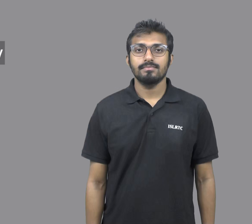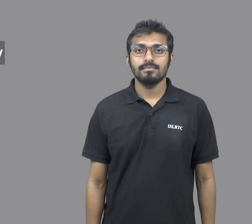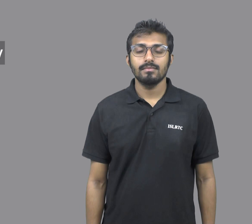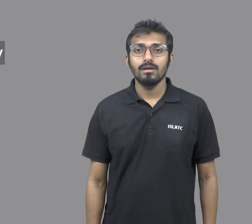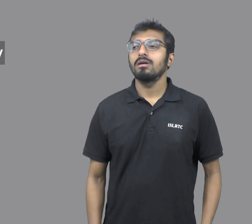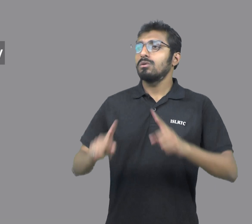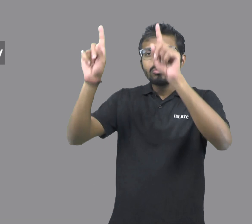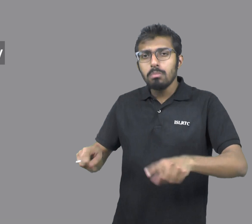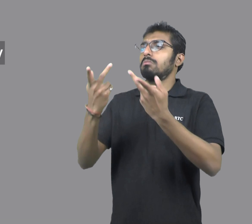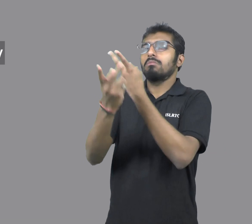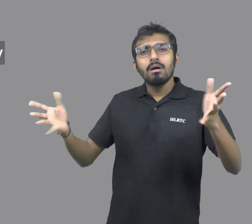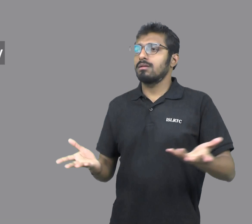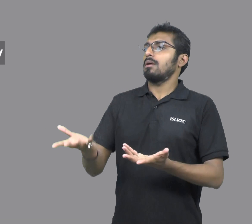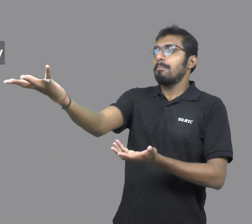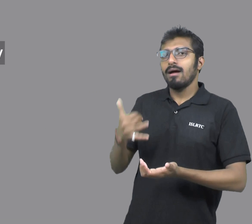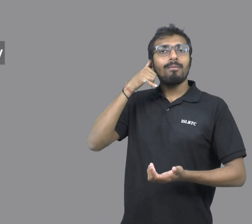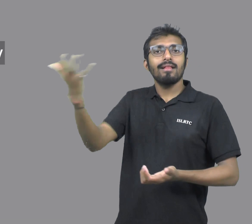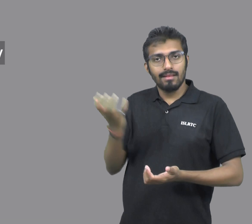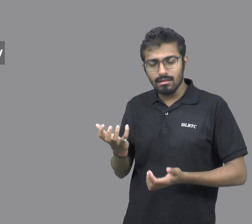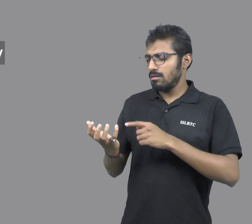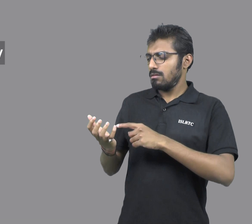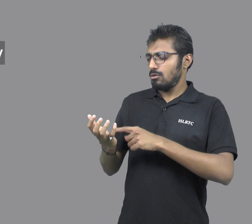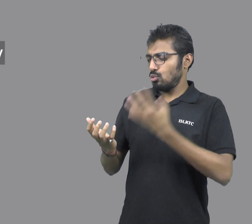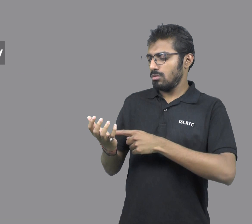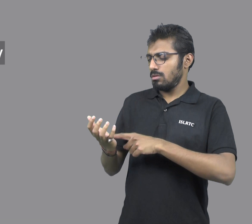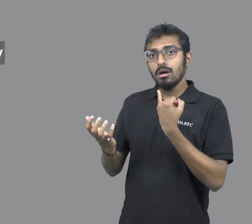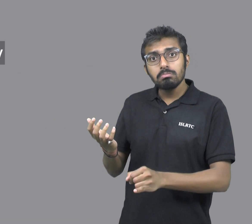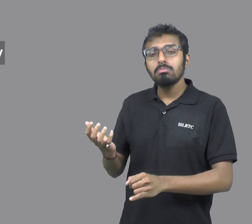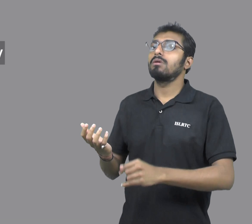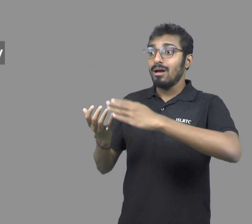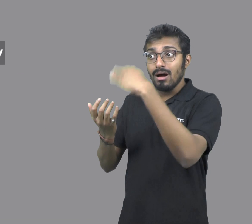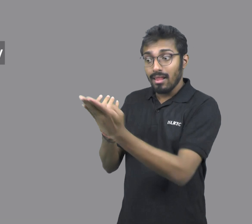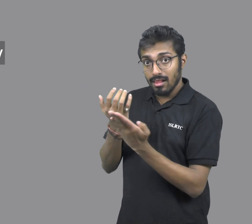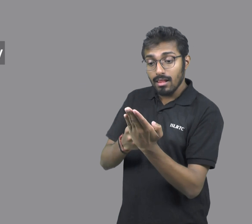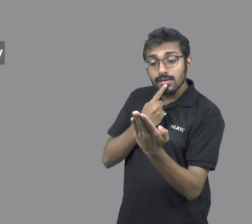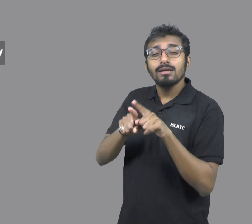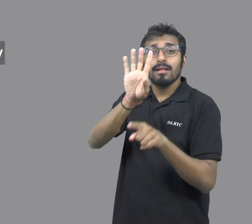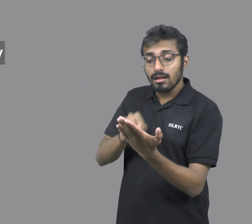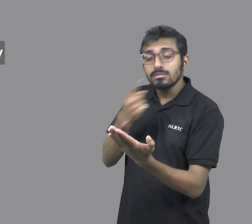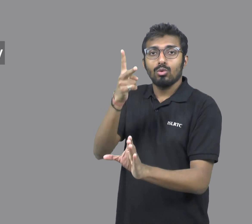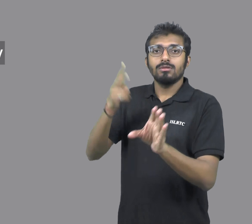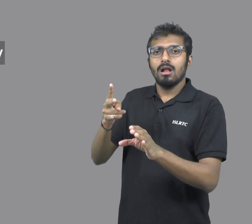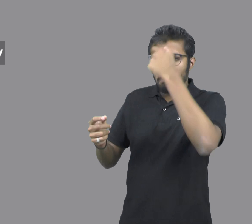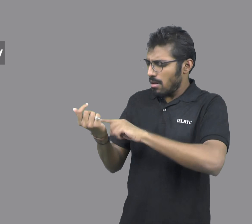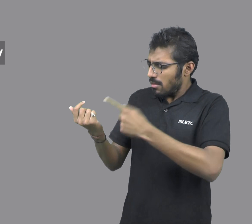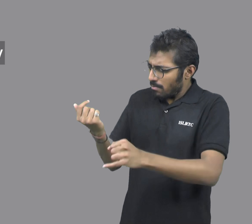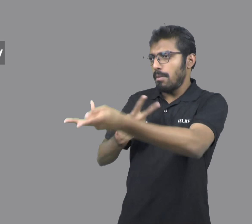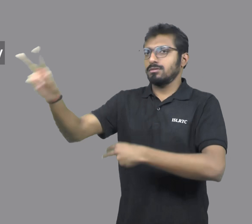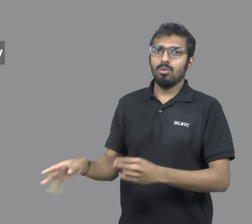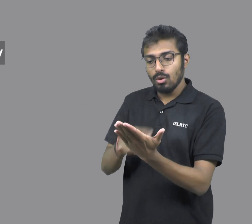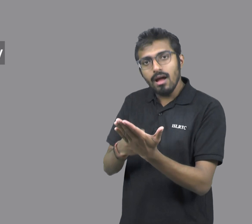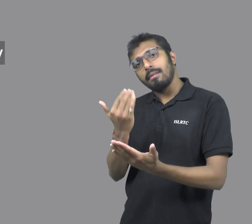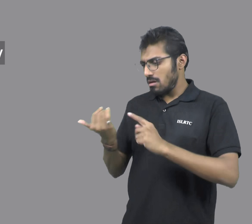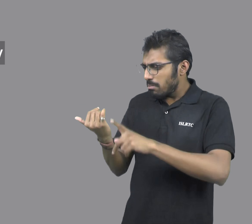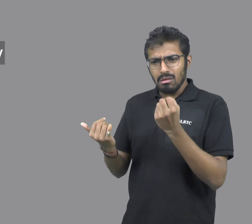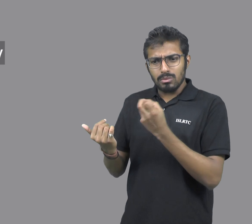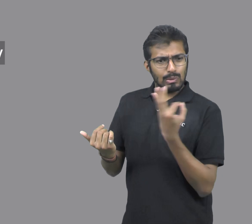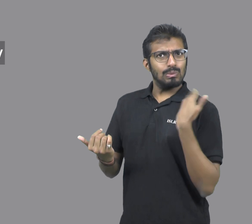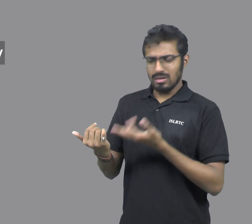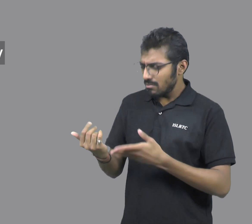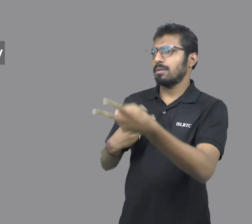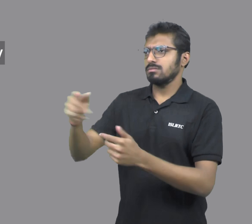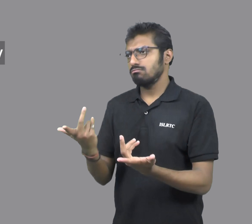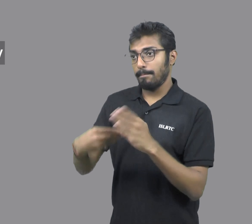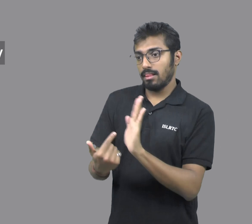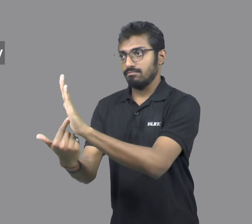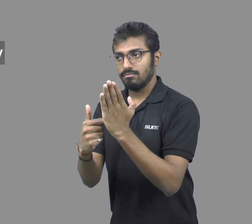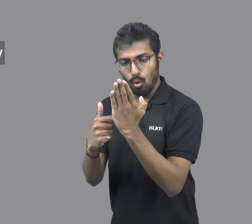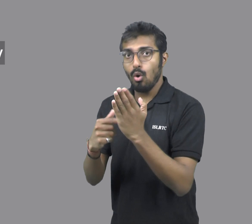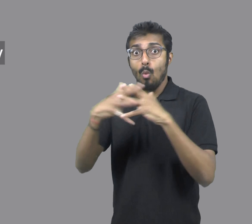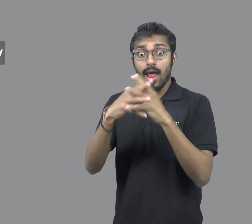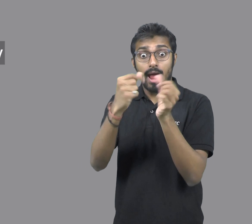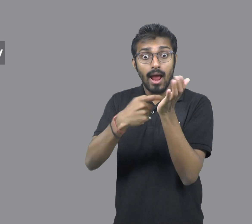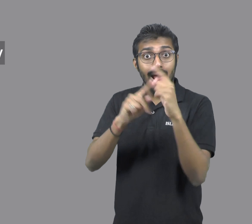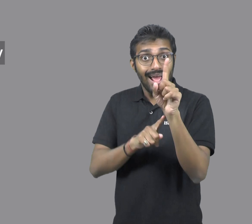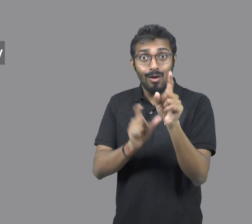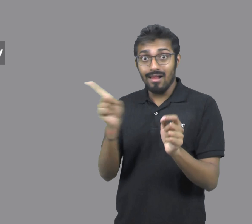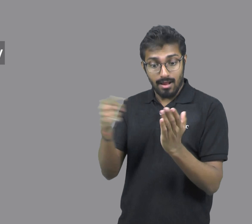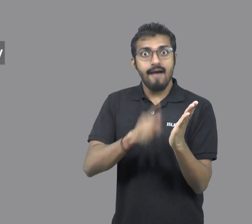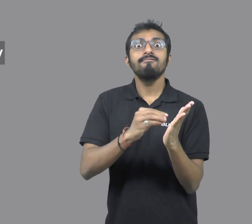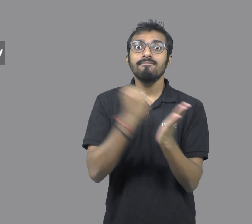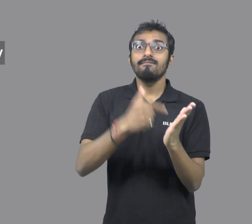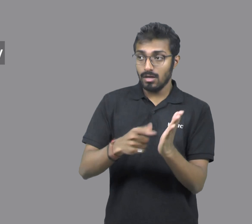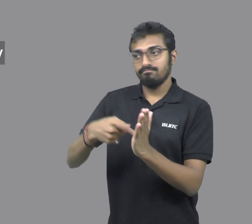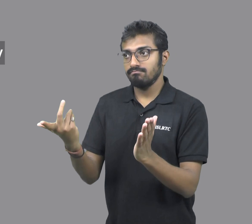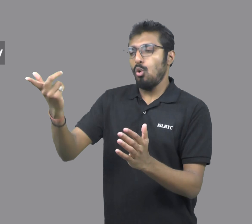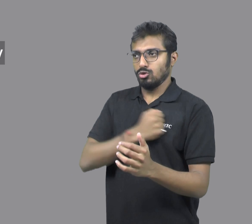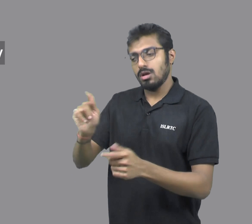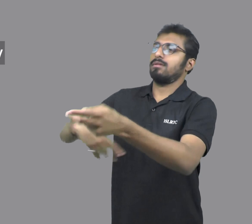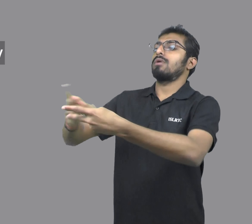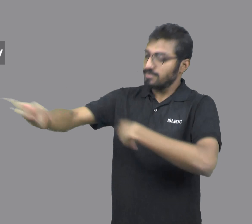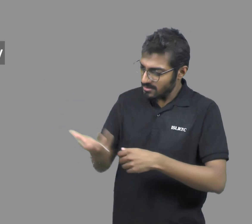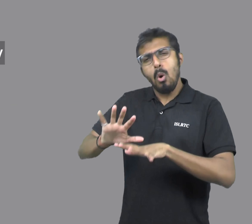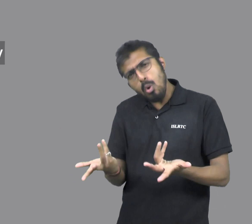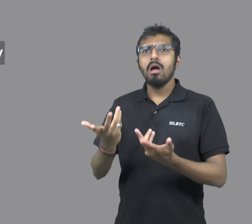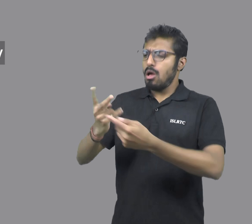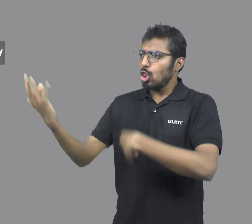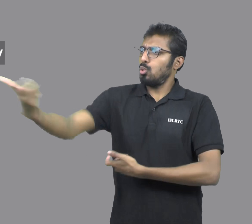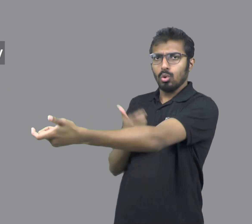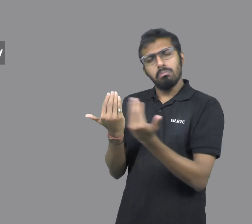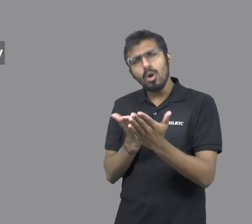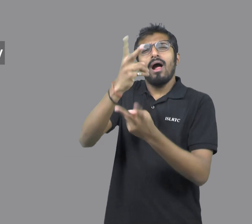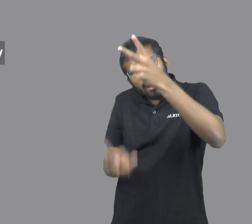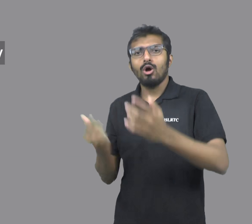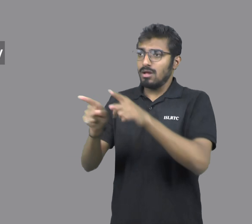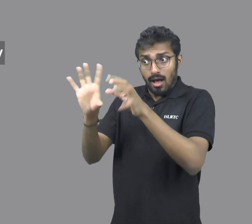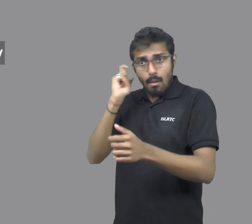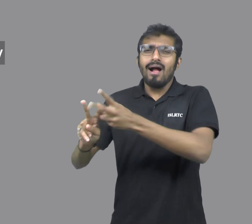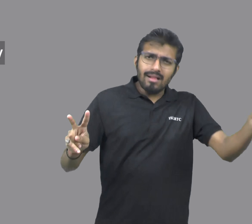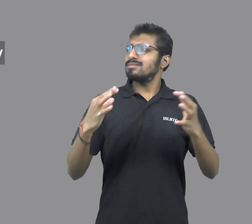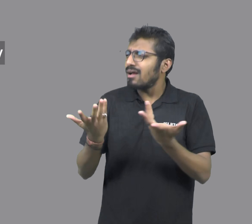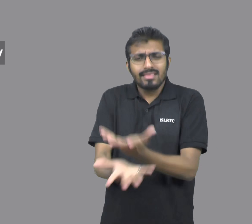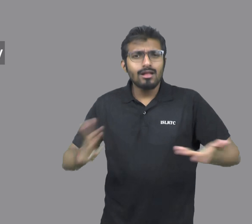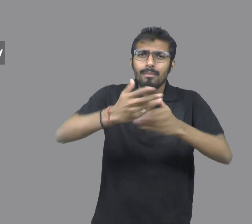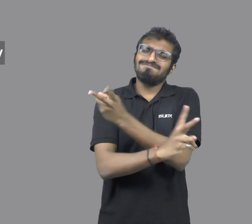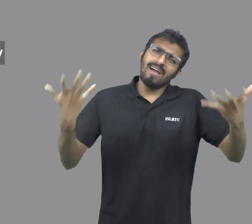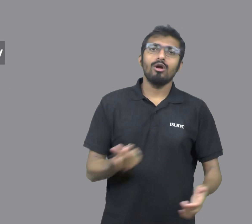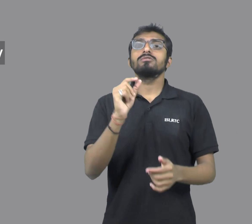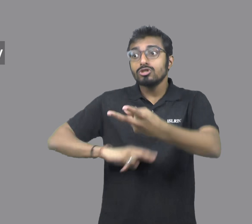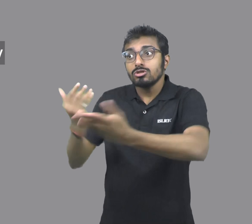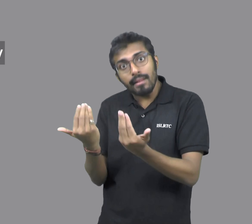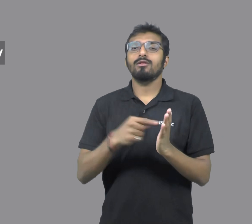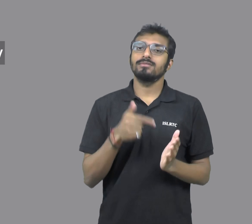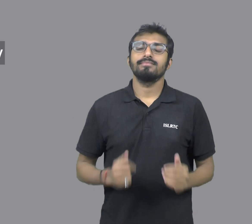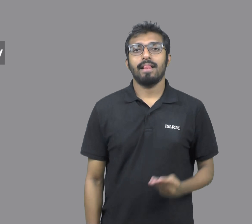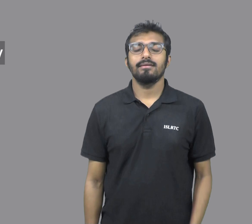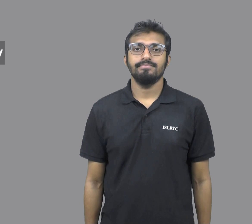Warranty